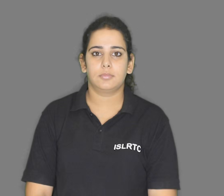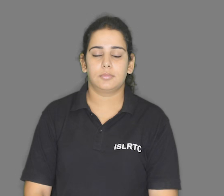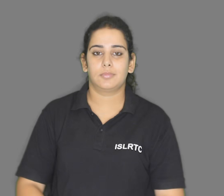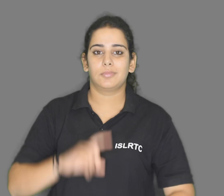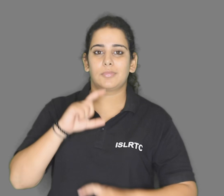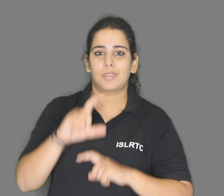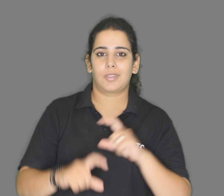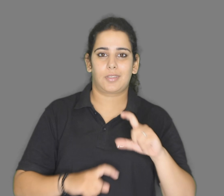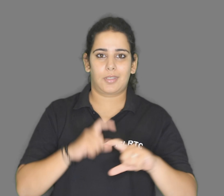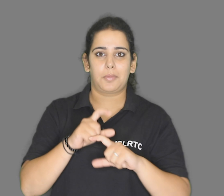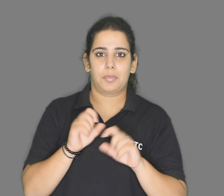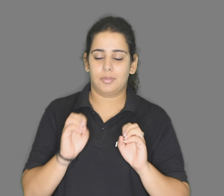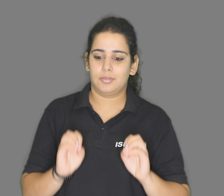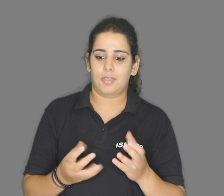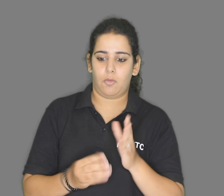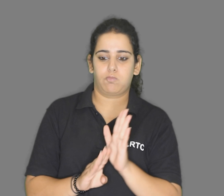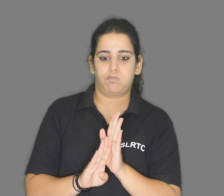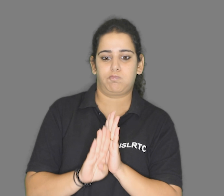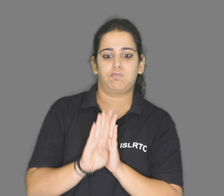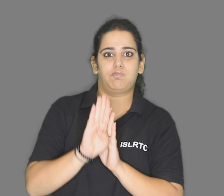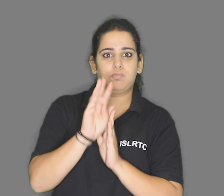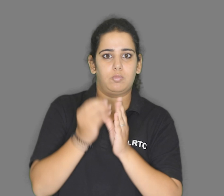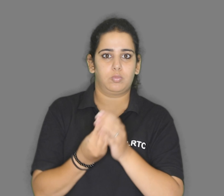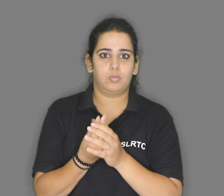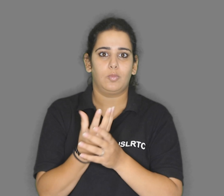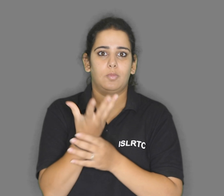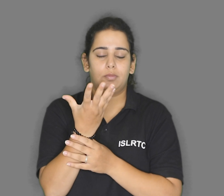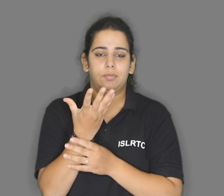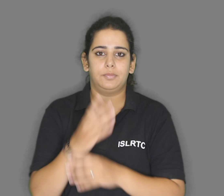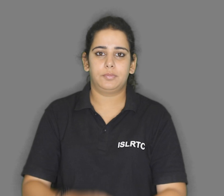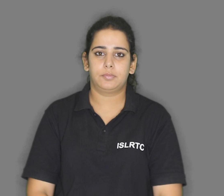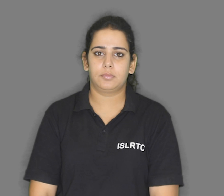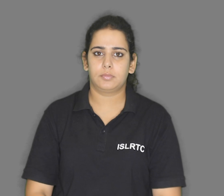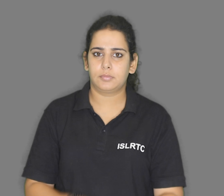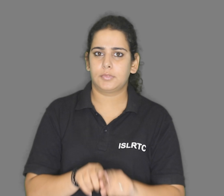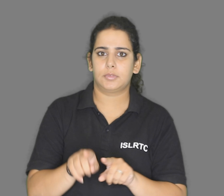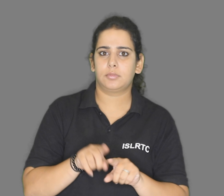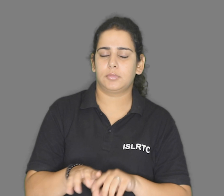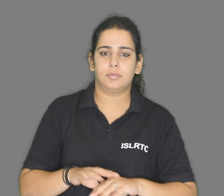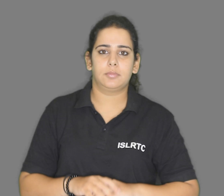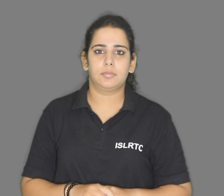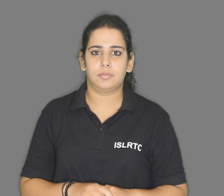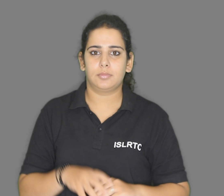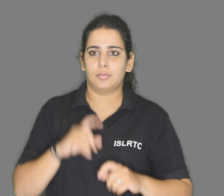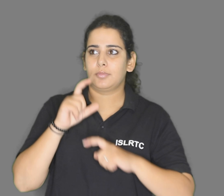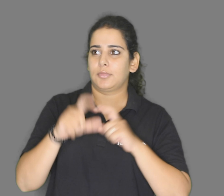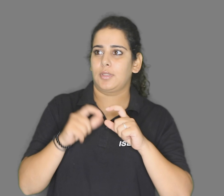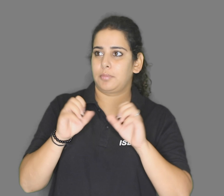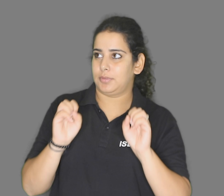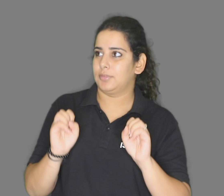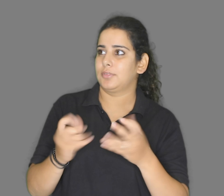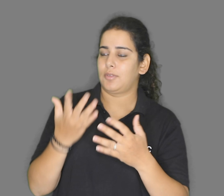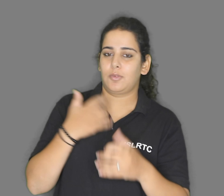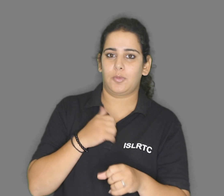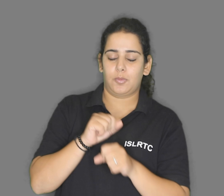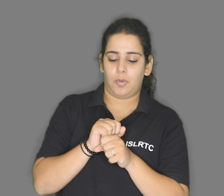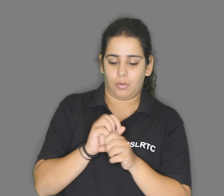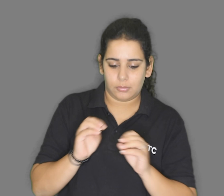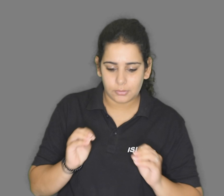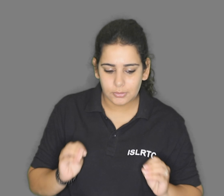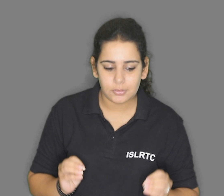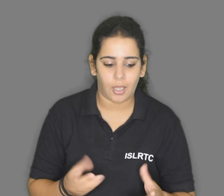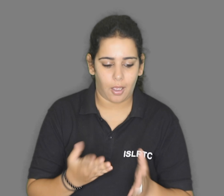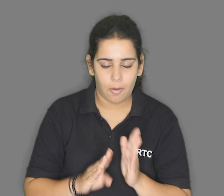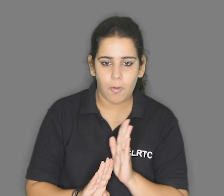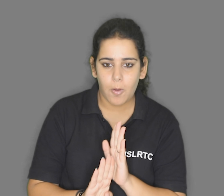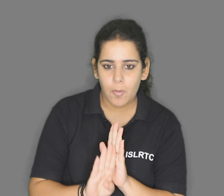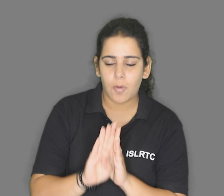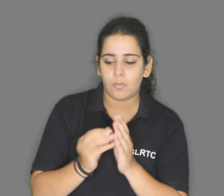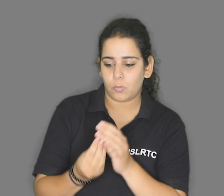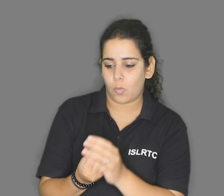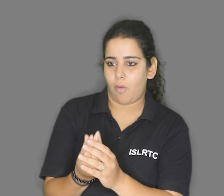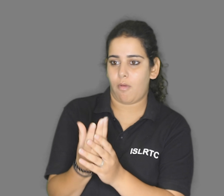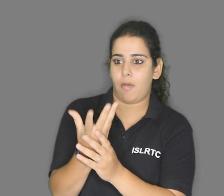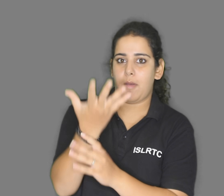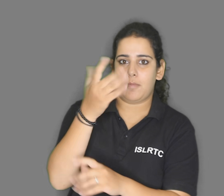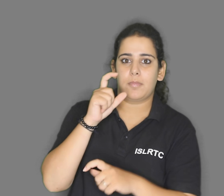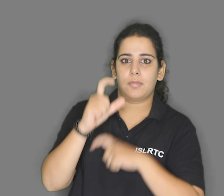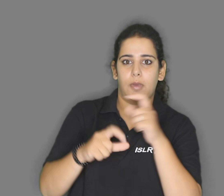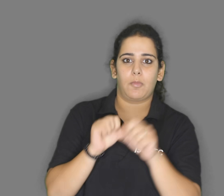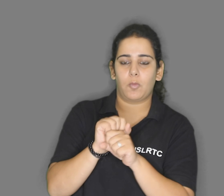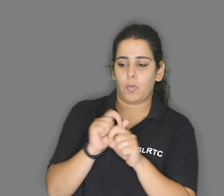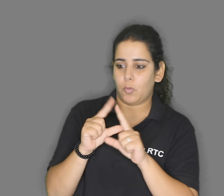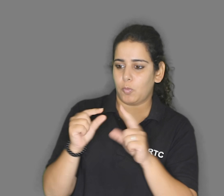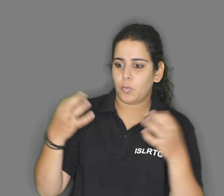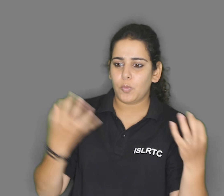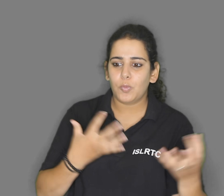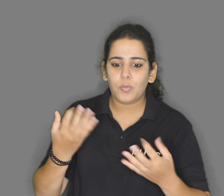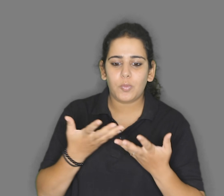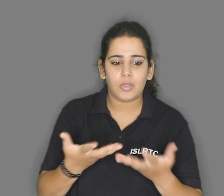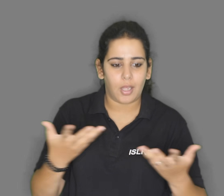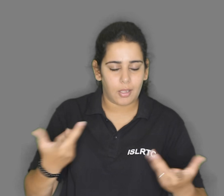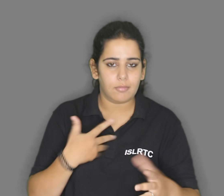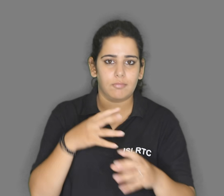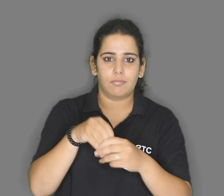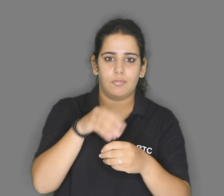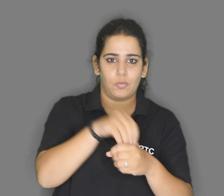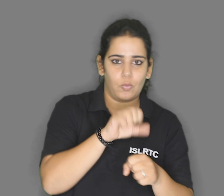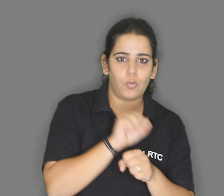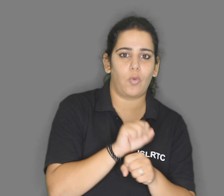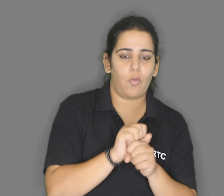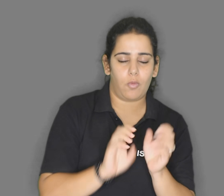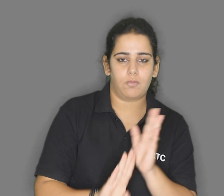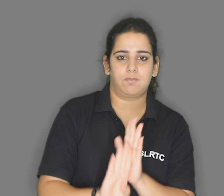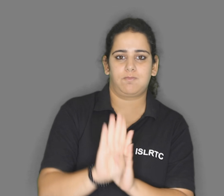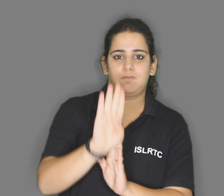Startup company A startup company is a newly formed business with particular momentum behind it based on perceived demand for its product or service